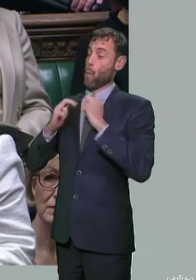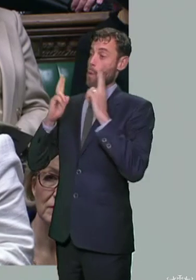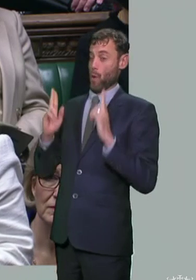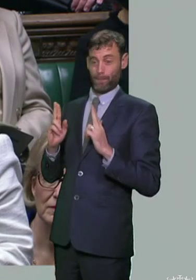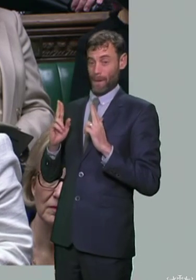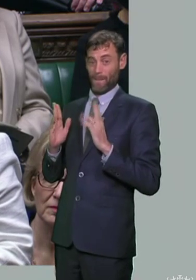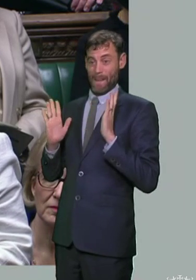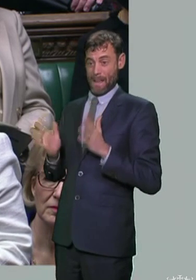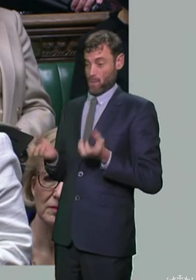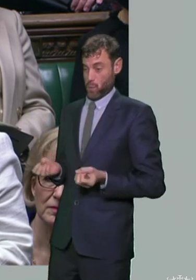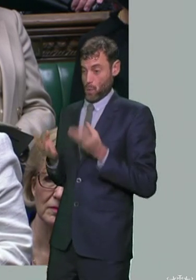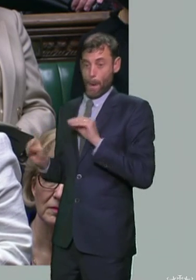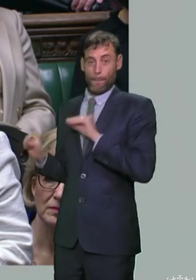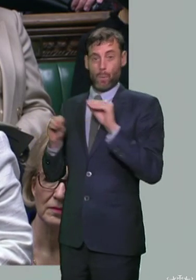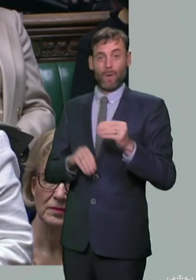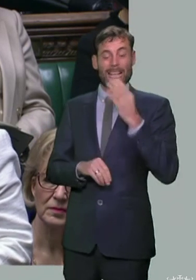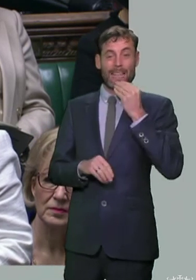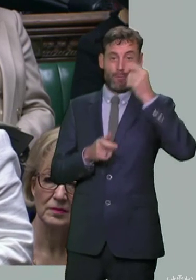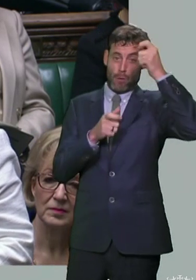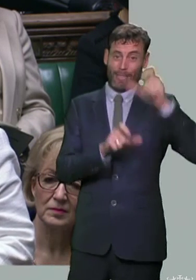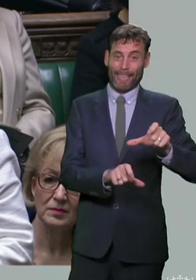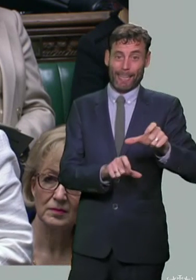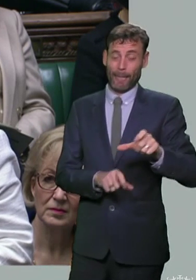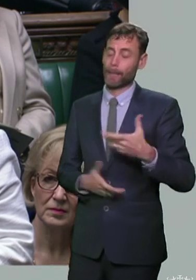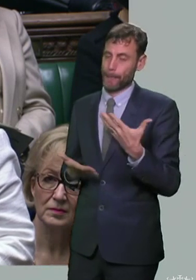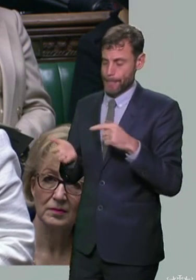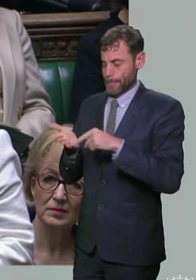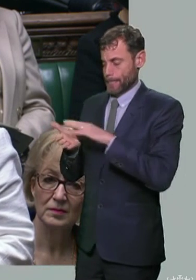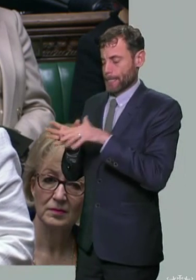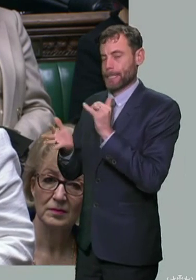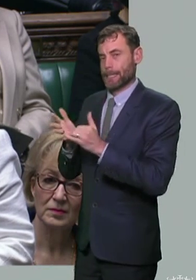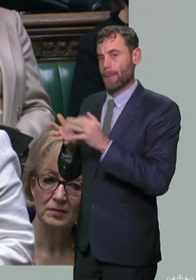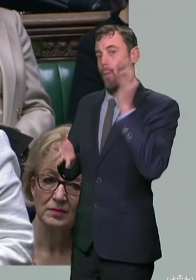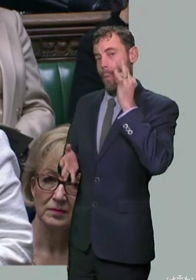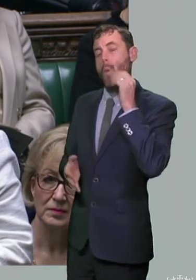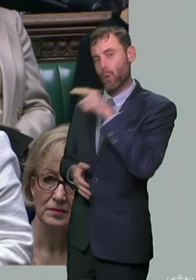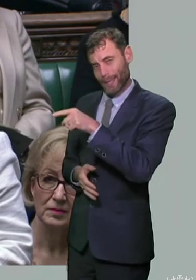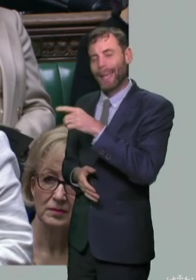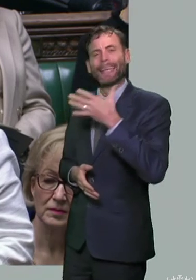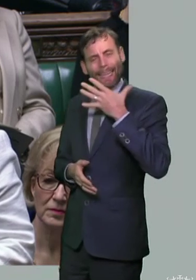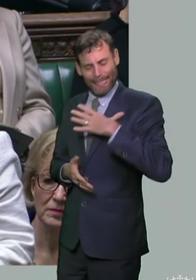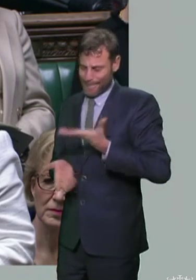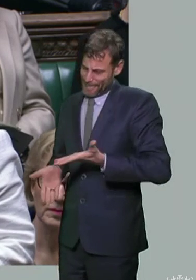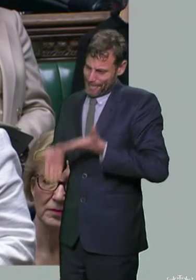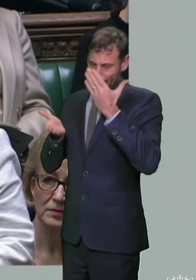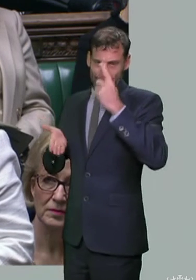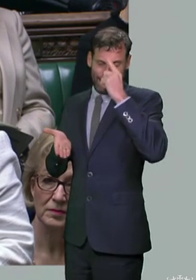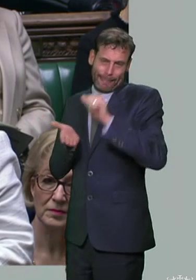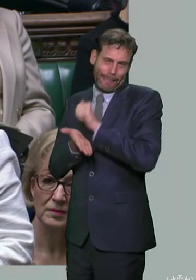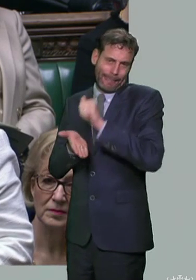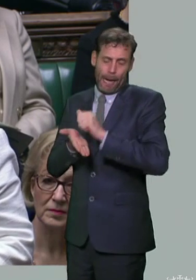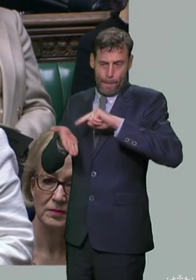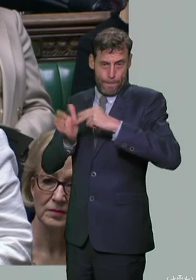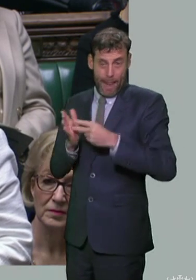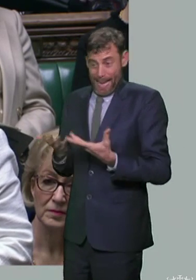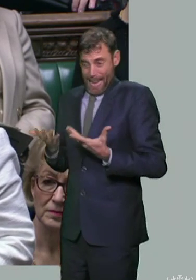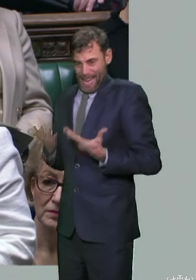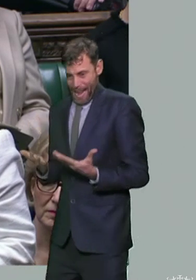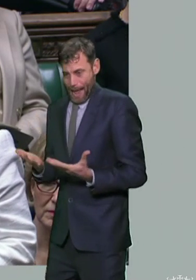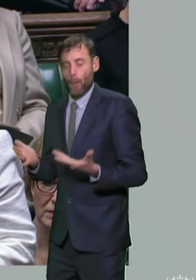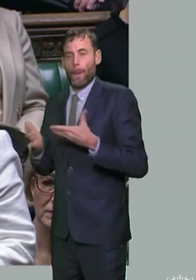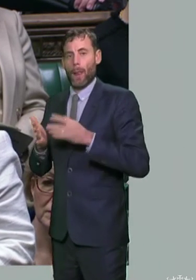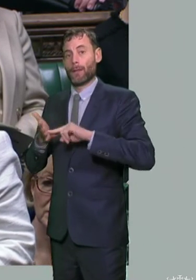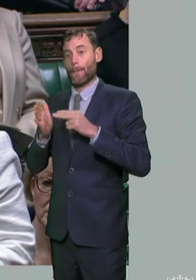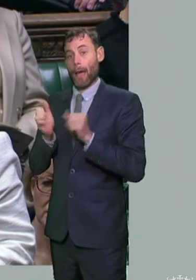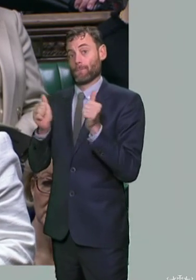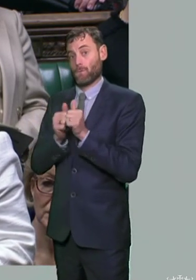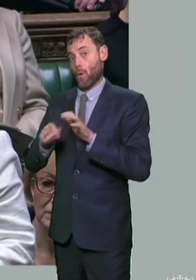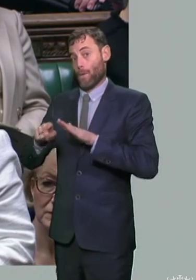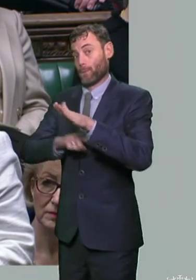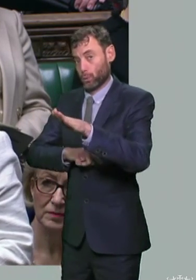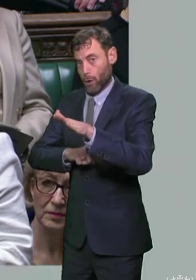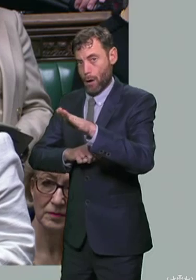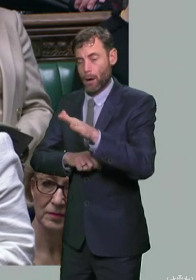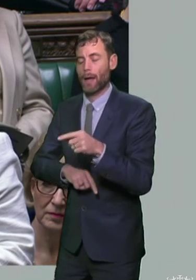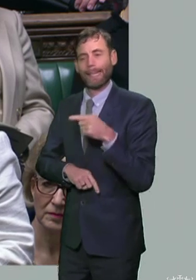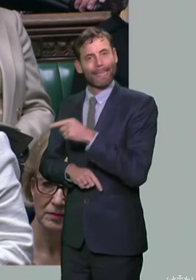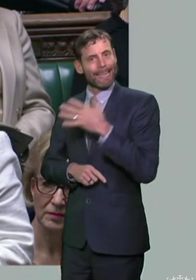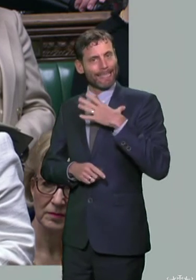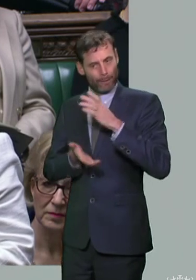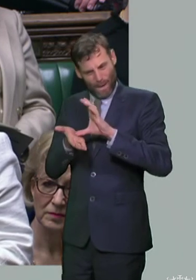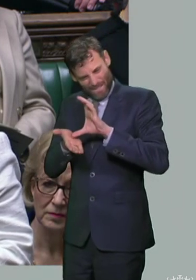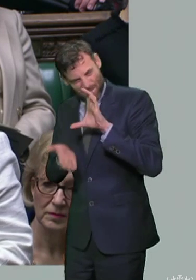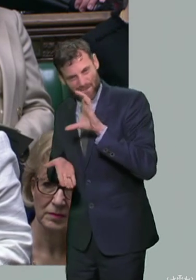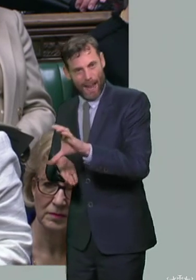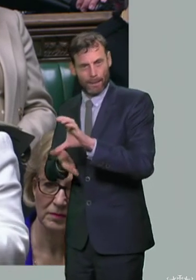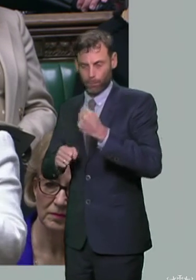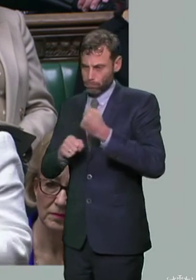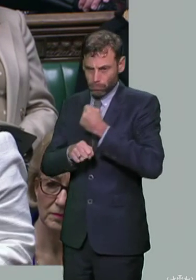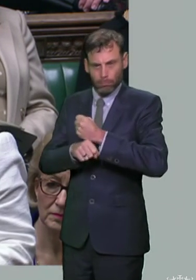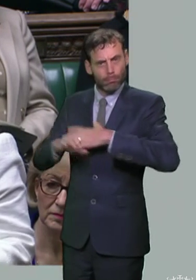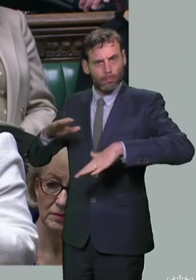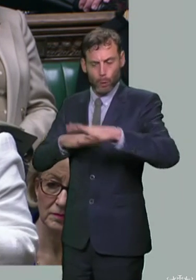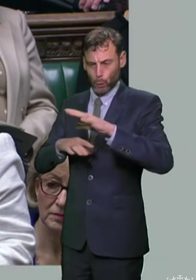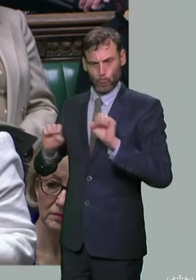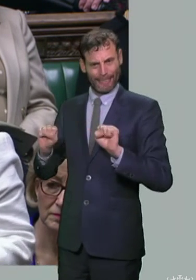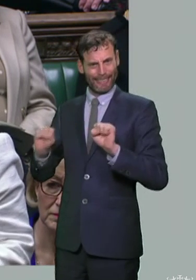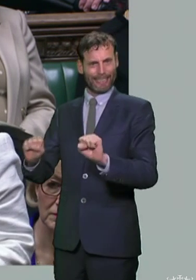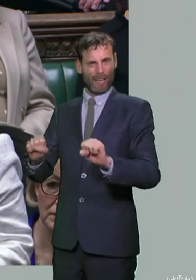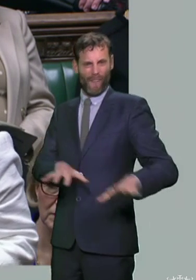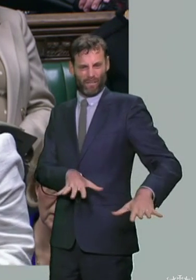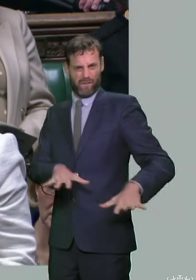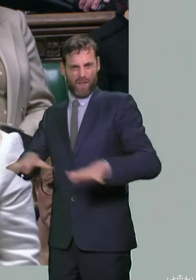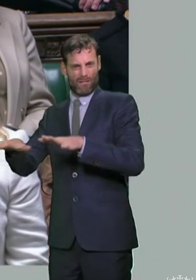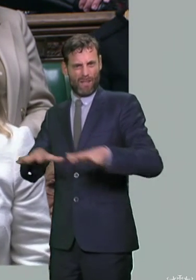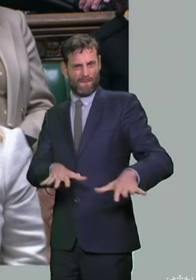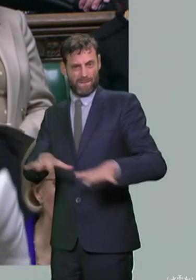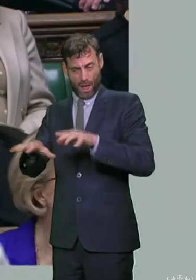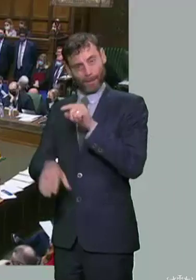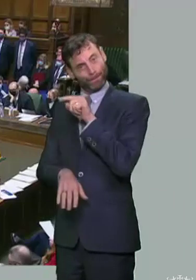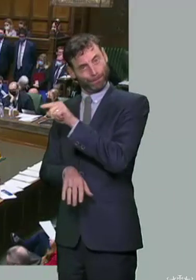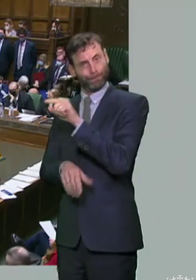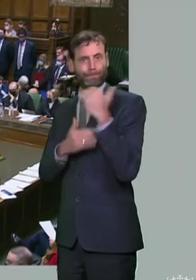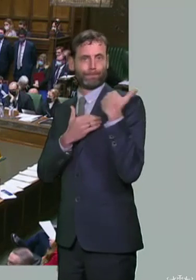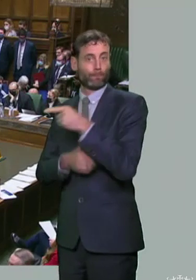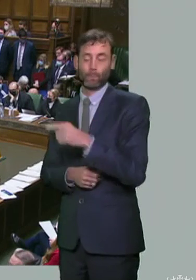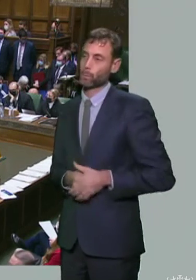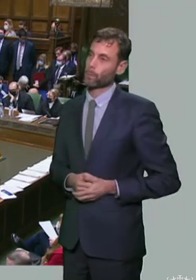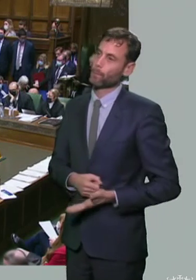Does my right honourable Friend agree that Thames Water needs to come up with short and long-term solutions, and that it needs to make sufficient investment in infrastructure to prevent such events from happening again?